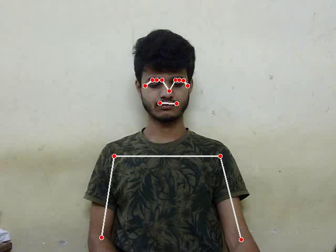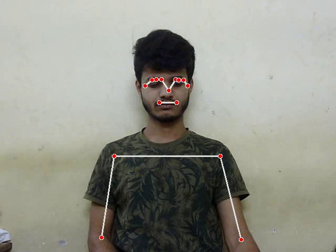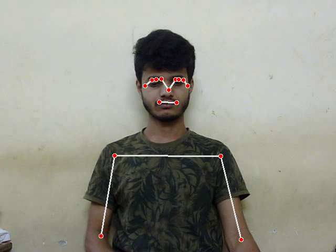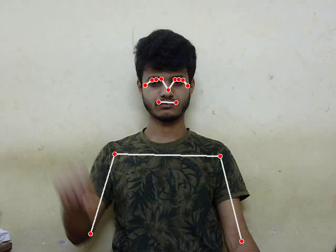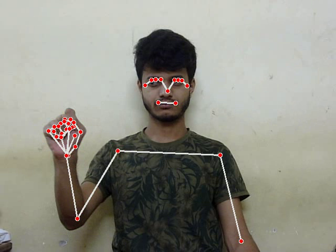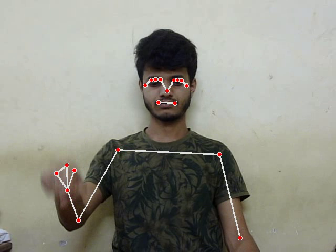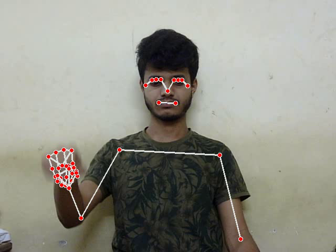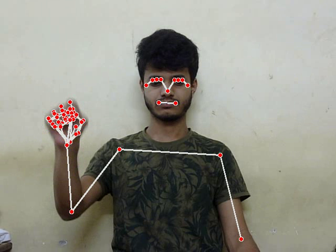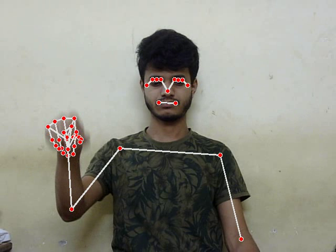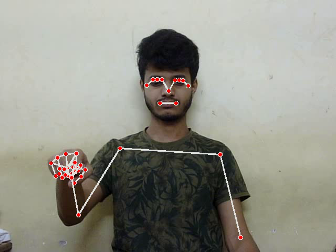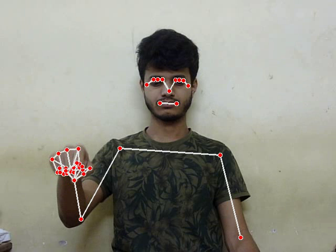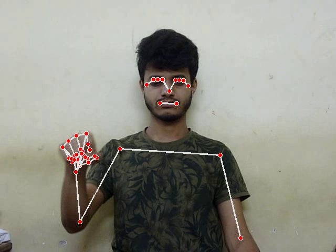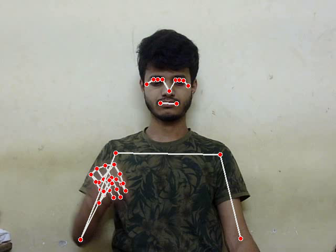yes